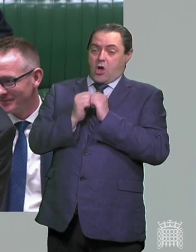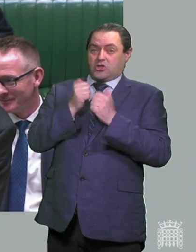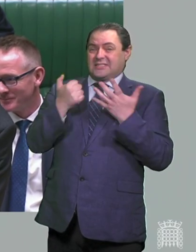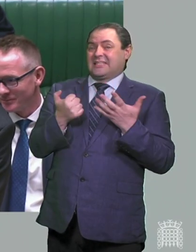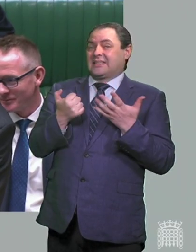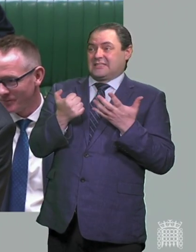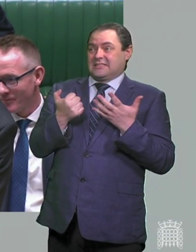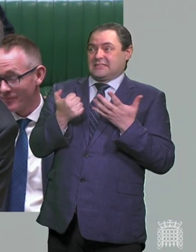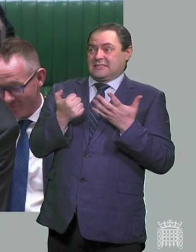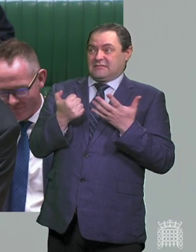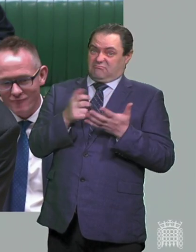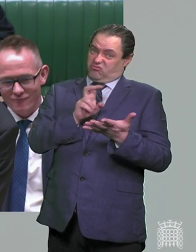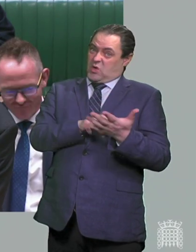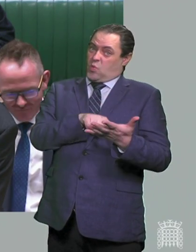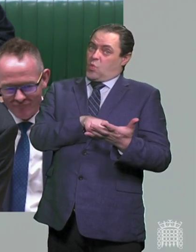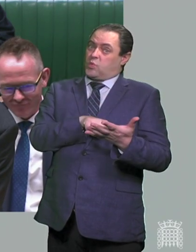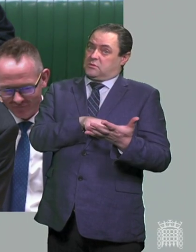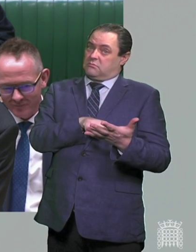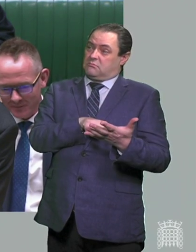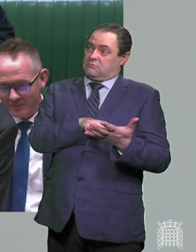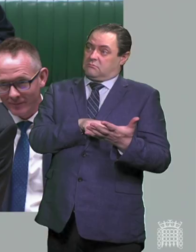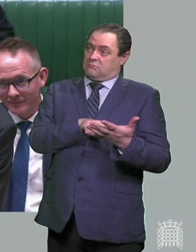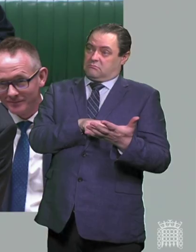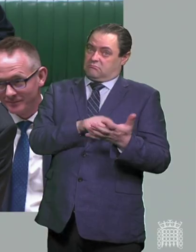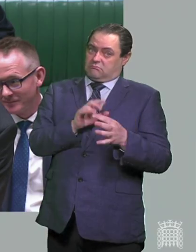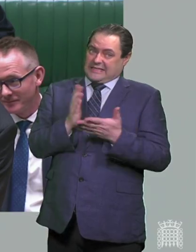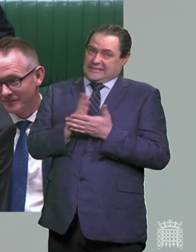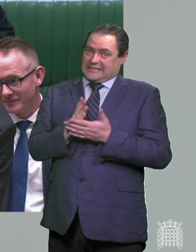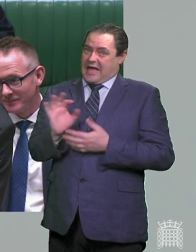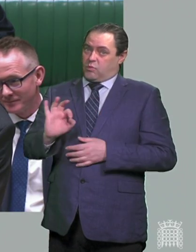That is all minuted. It is a fact, it is on the record and there is no question.